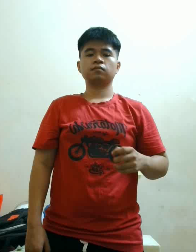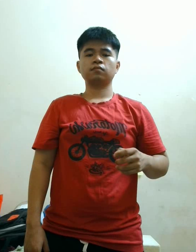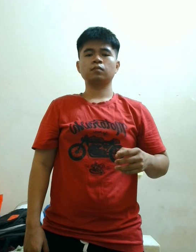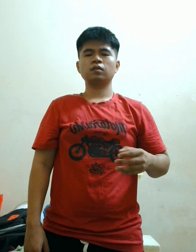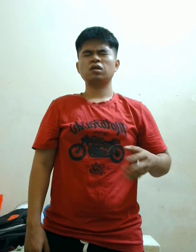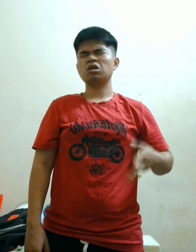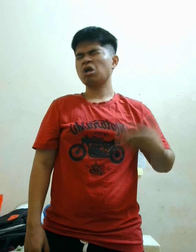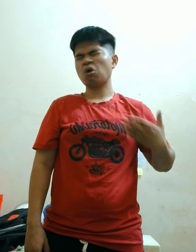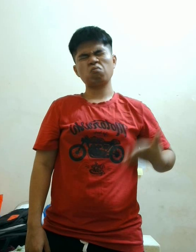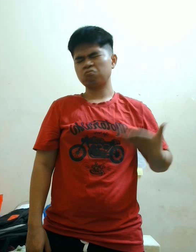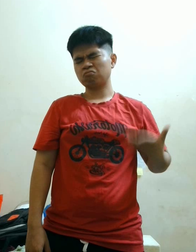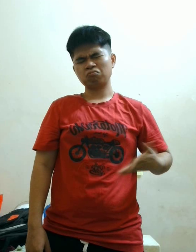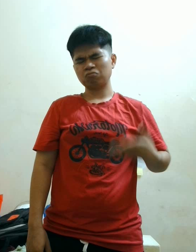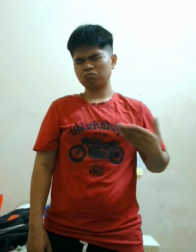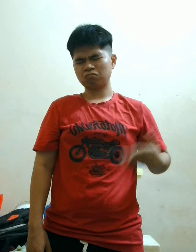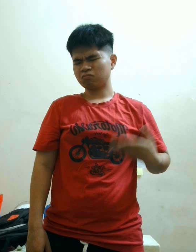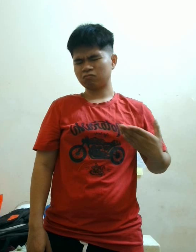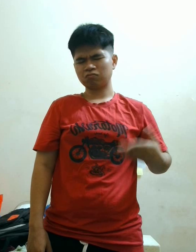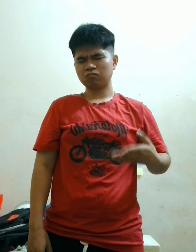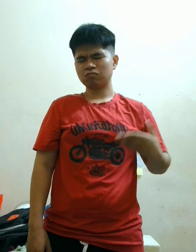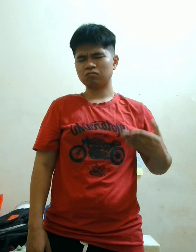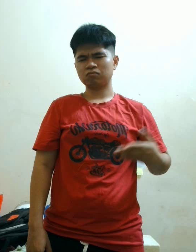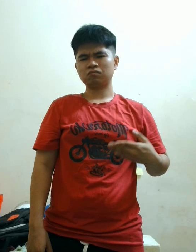nong